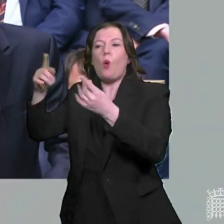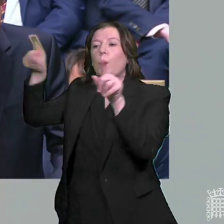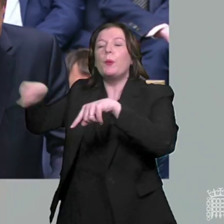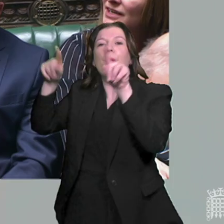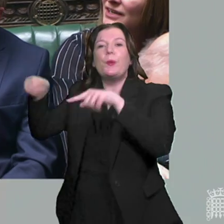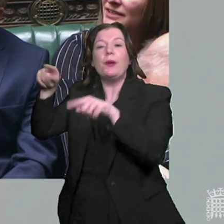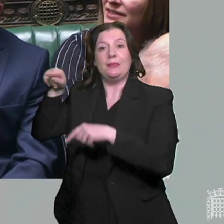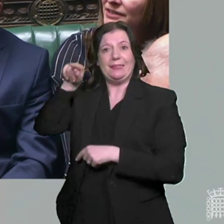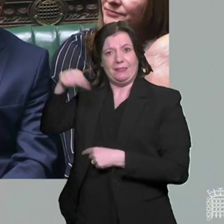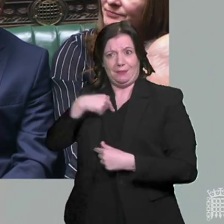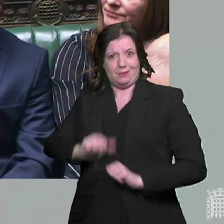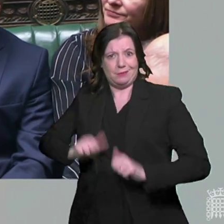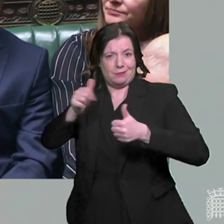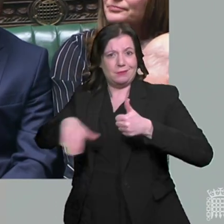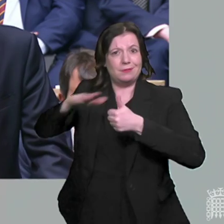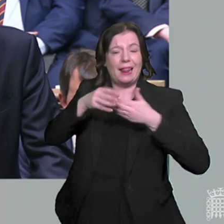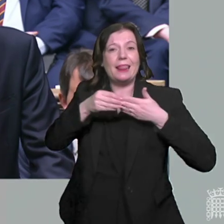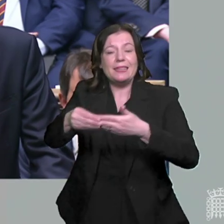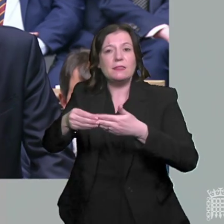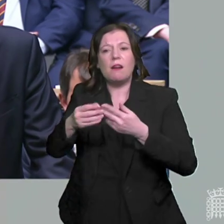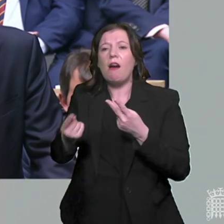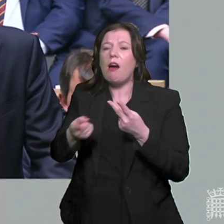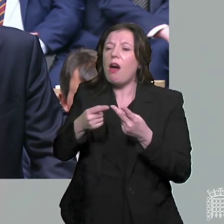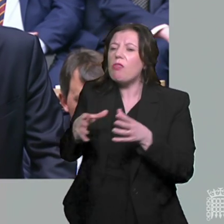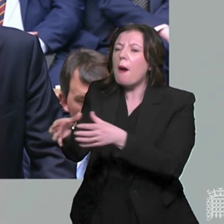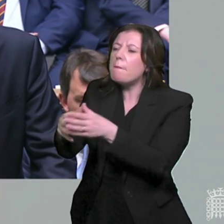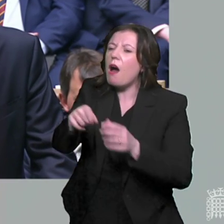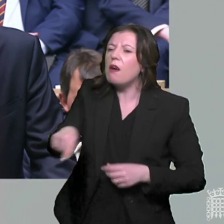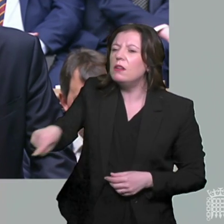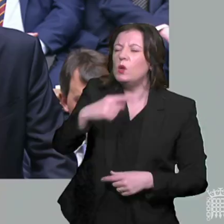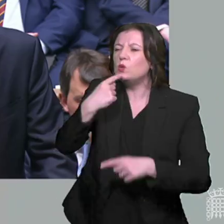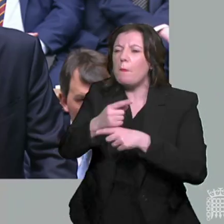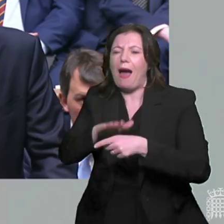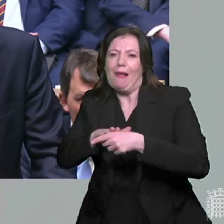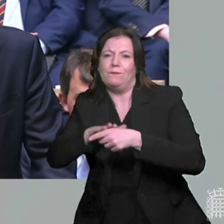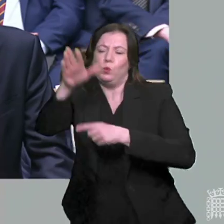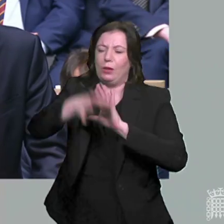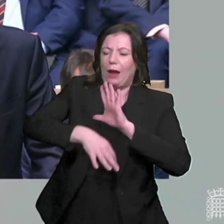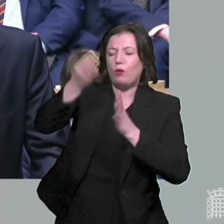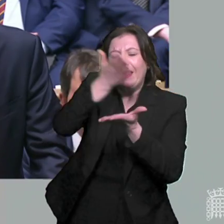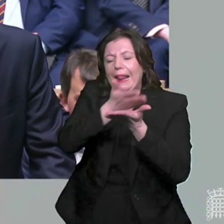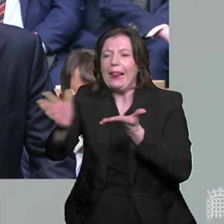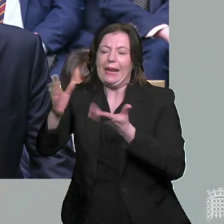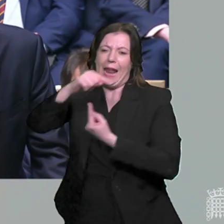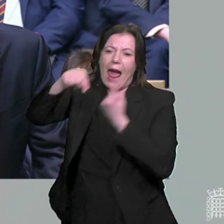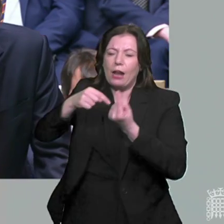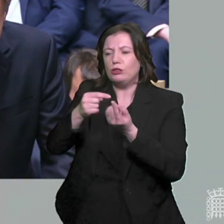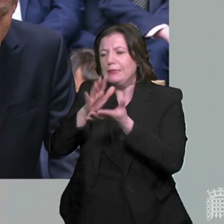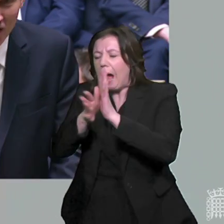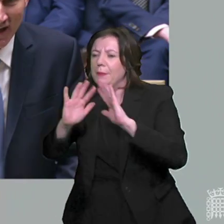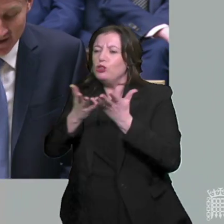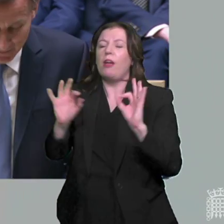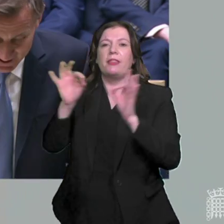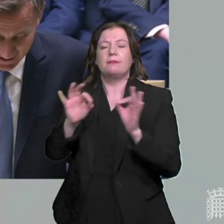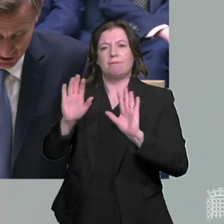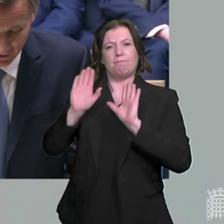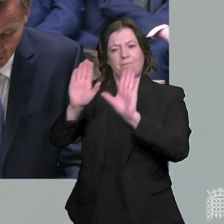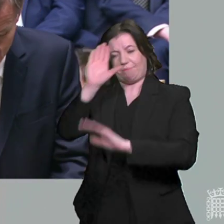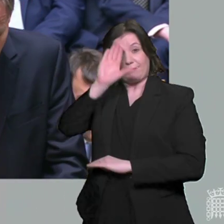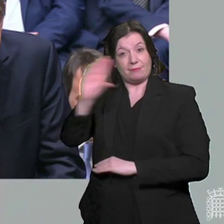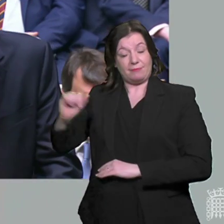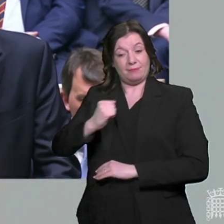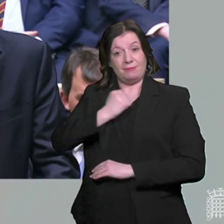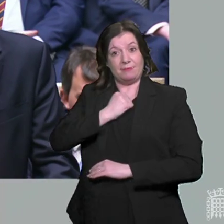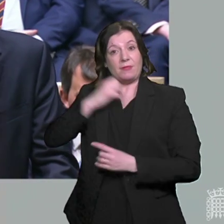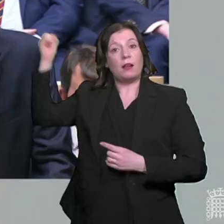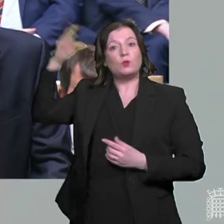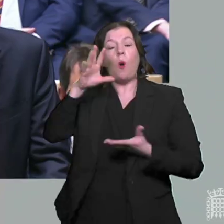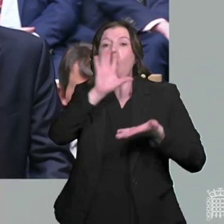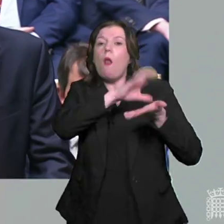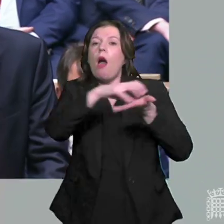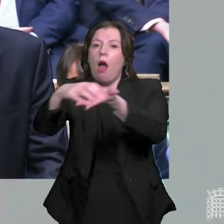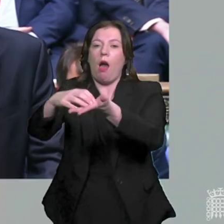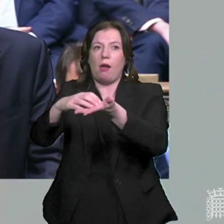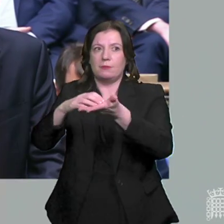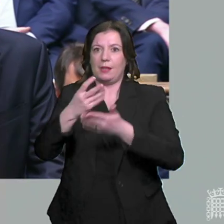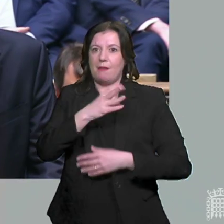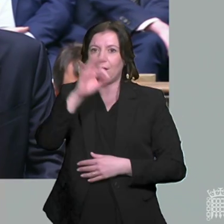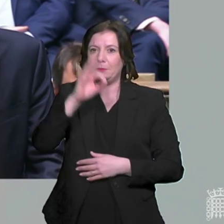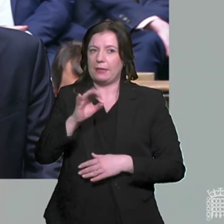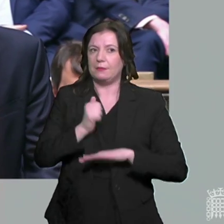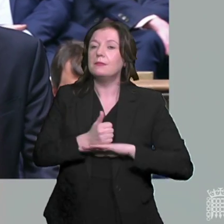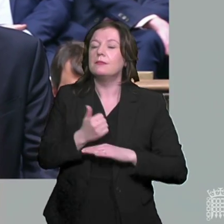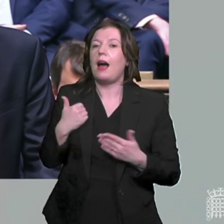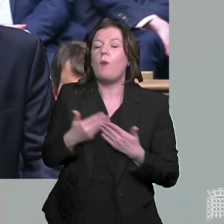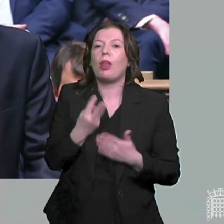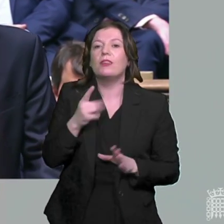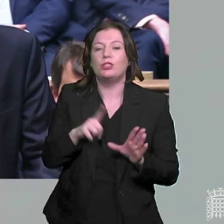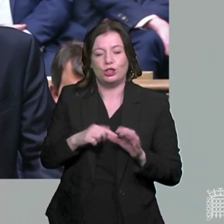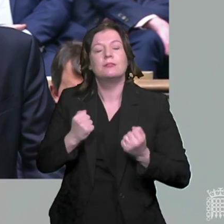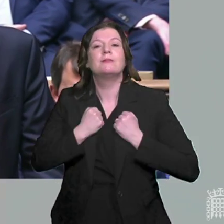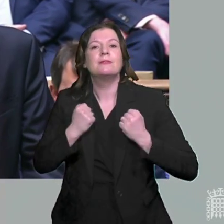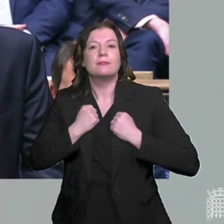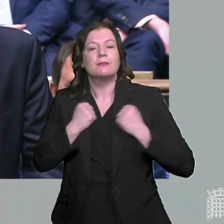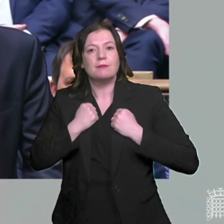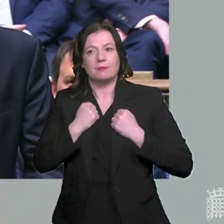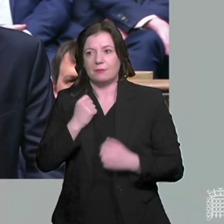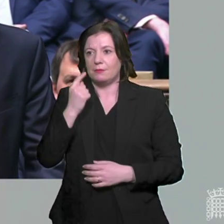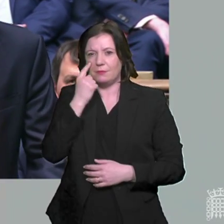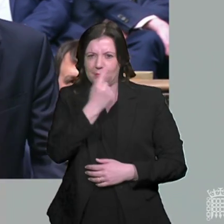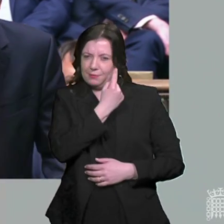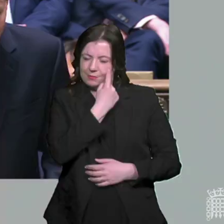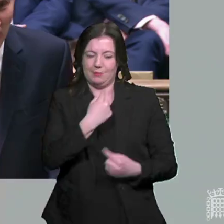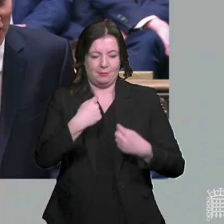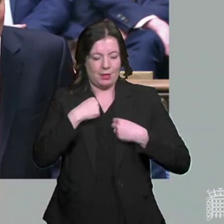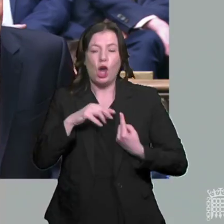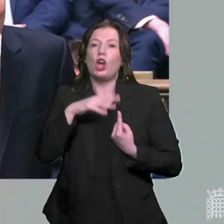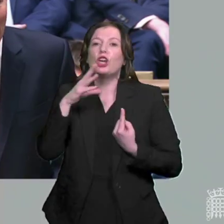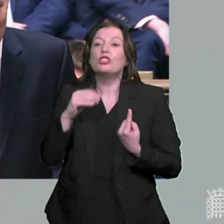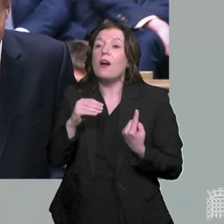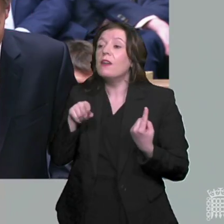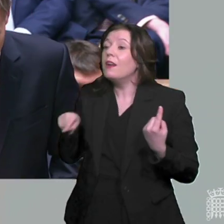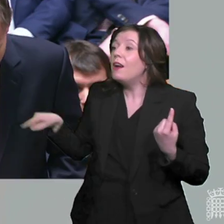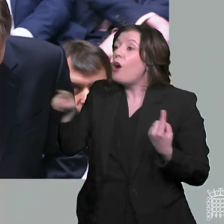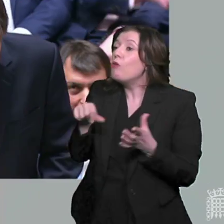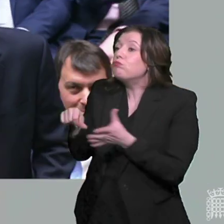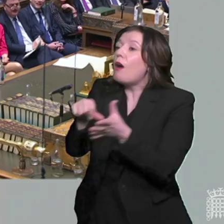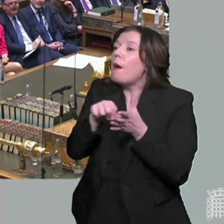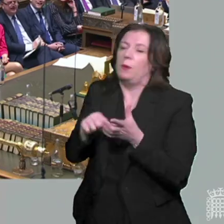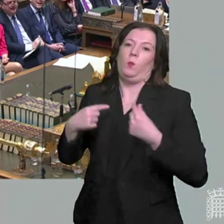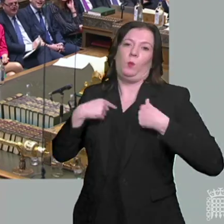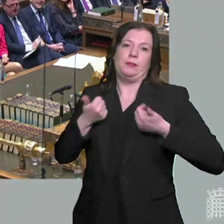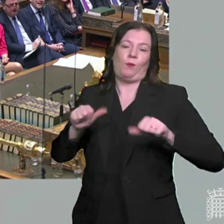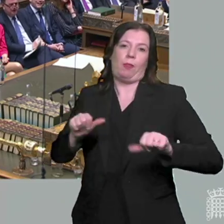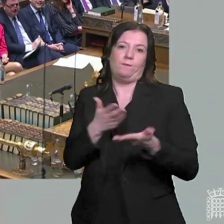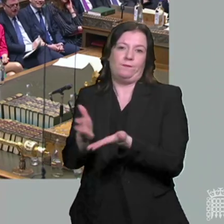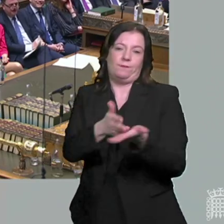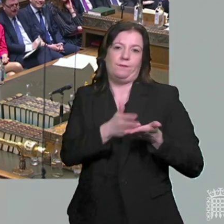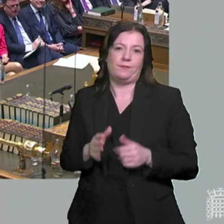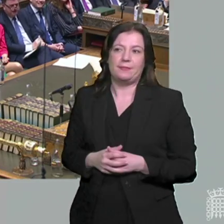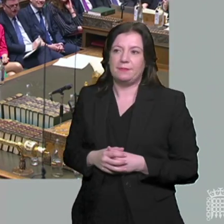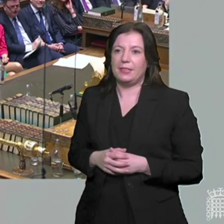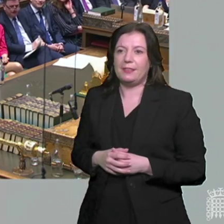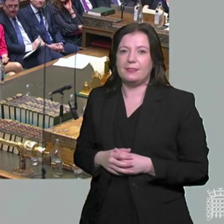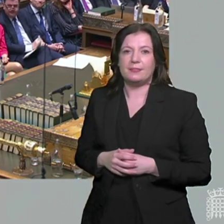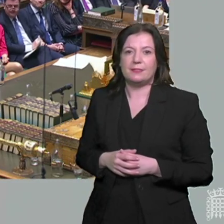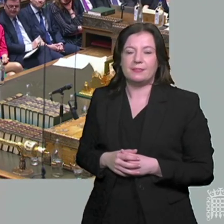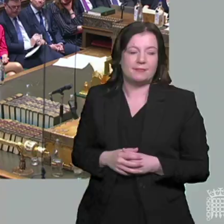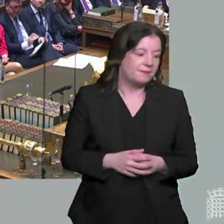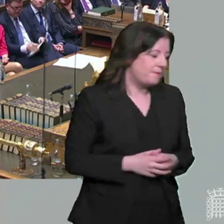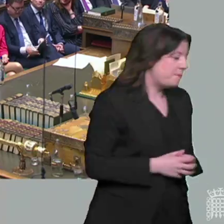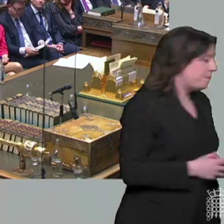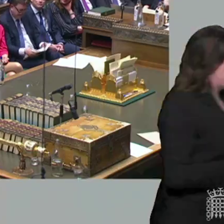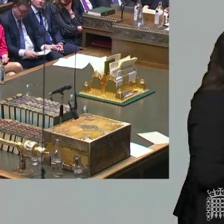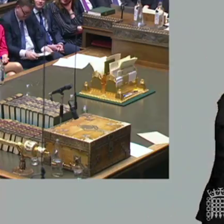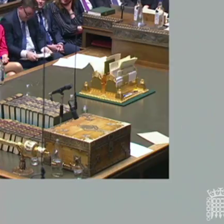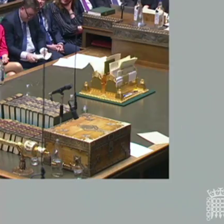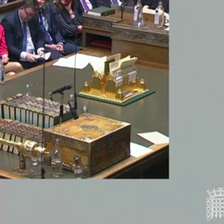Other parties talk about a green energy revolution, so I gently remind them that nearly 90% of our solar power was installed in the last 13 years—showing it is the Conservatives who fix the roof when the sun is shining.